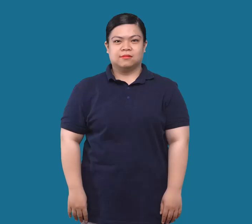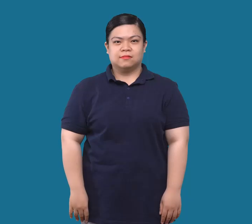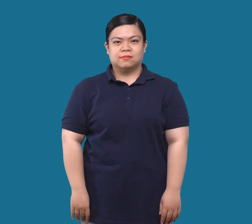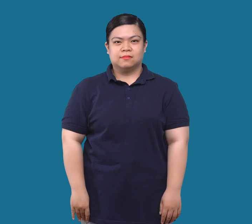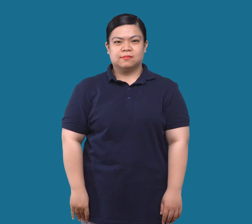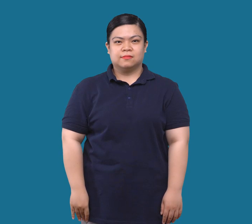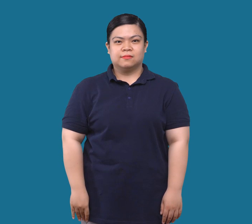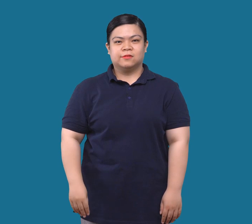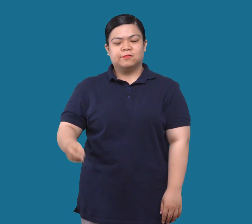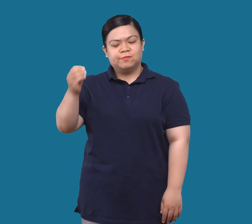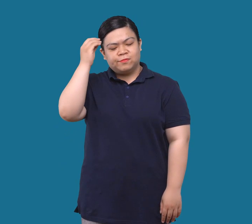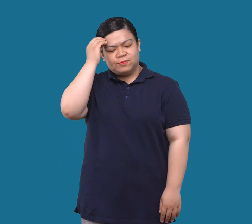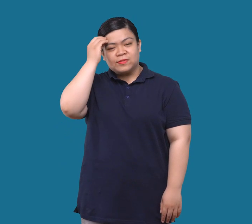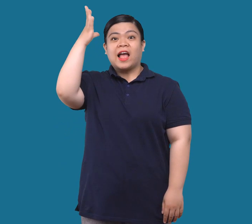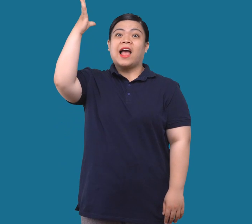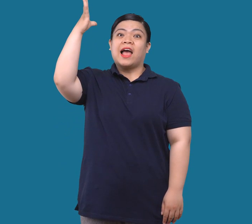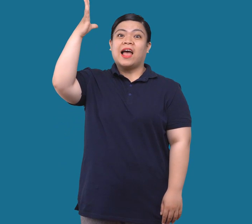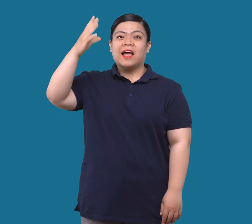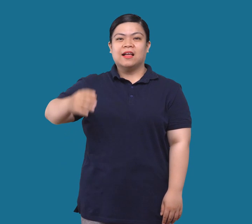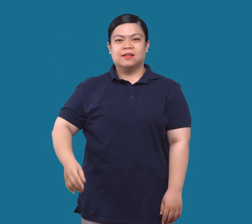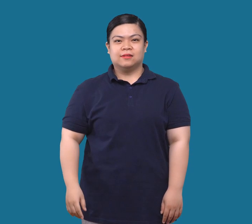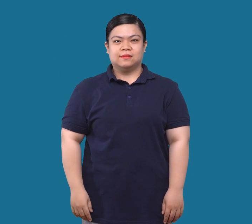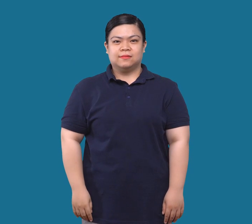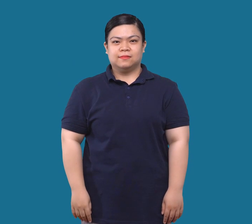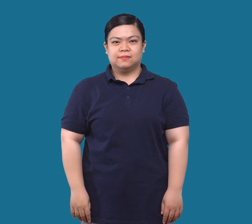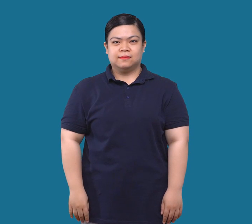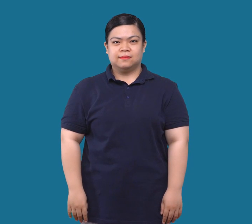sáng kiến